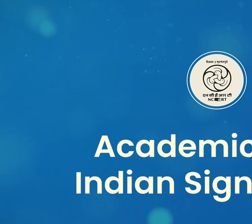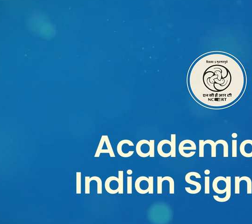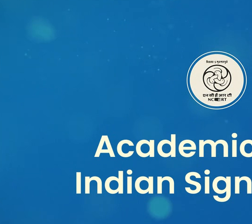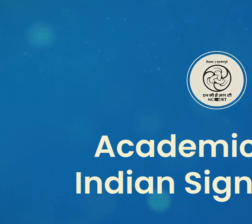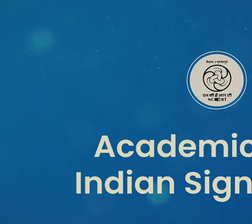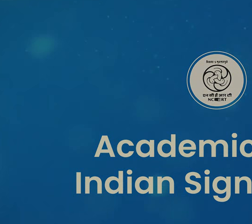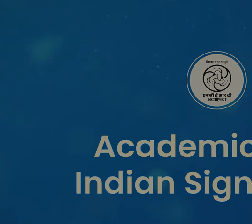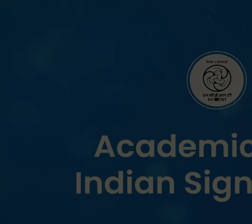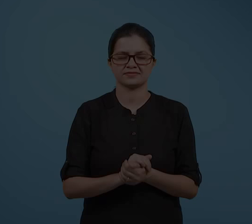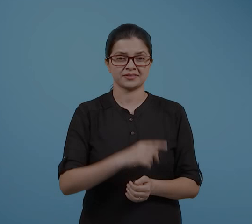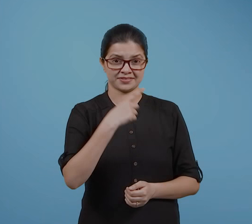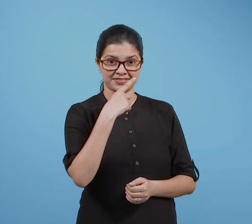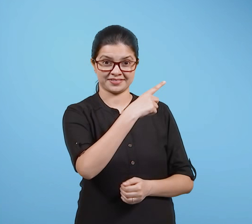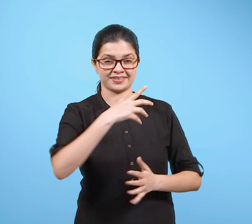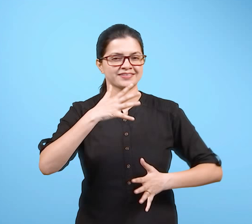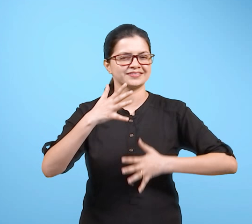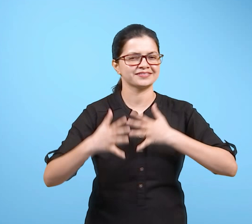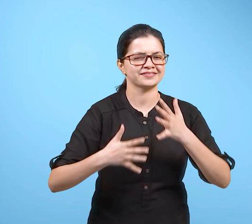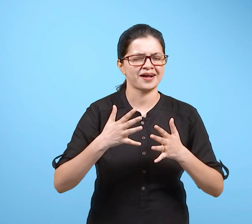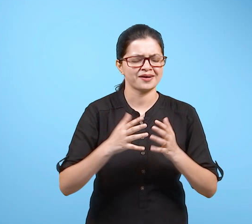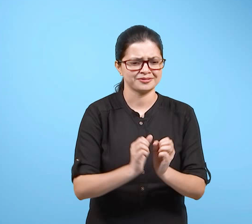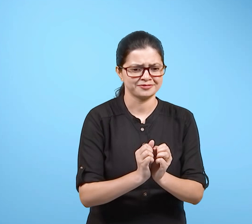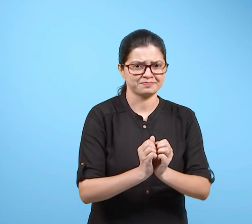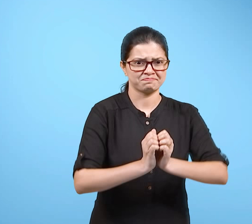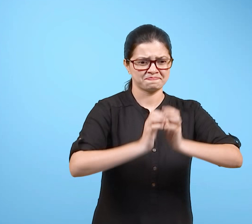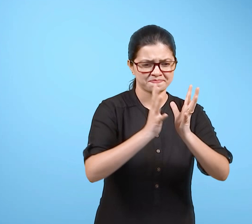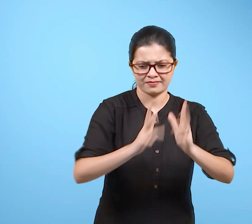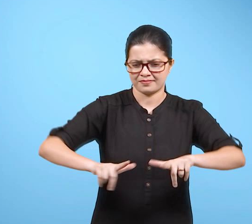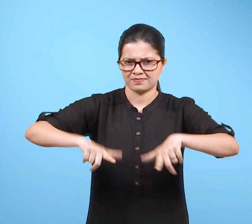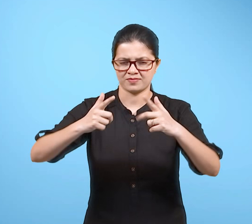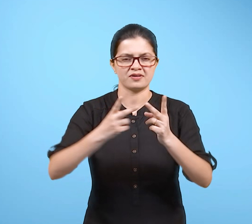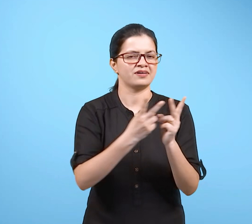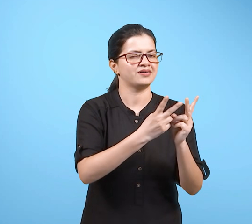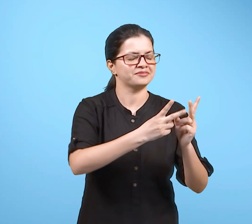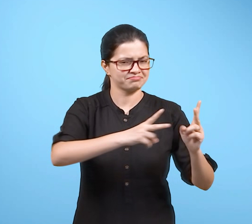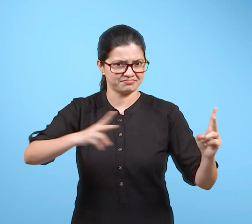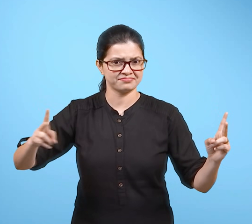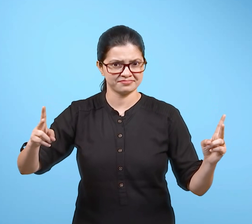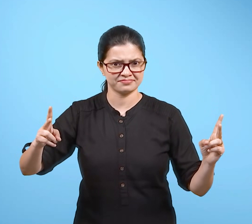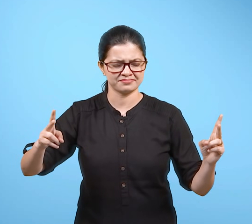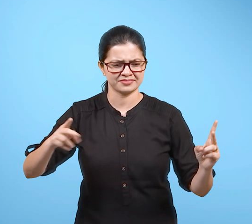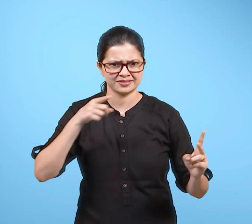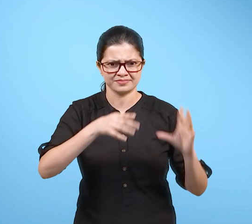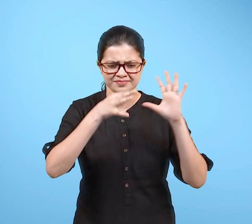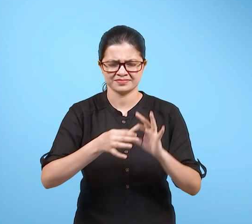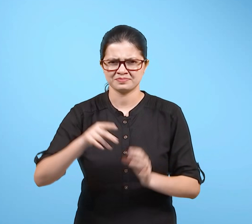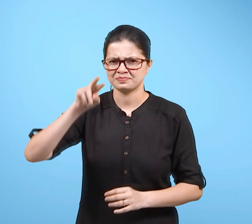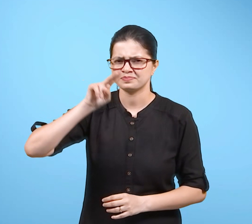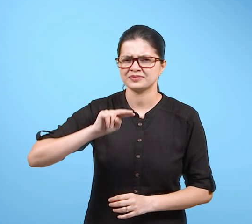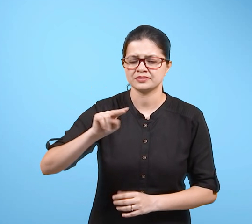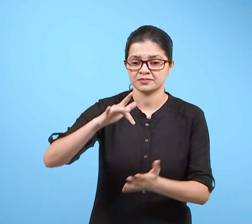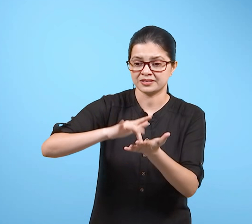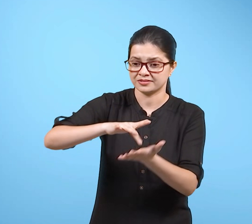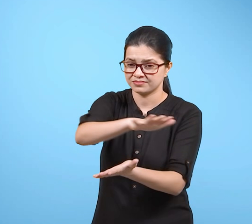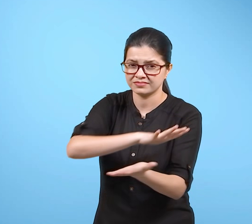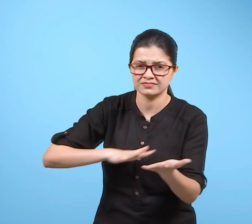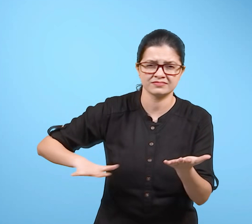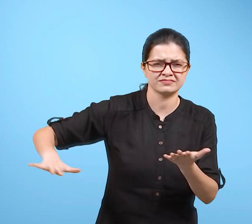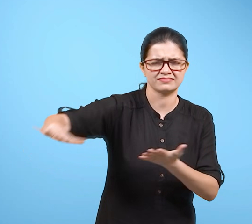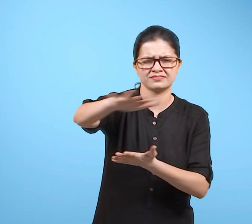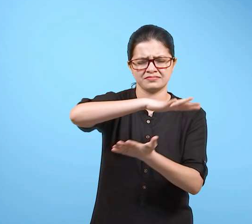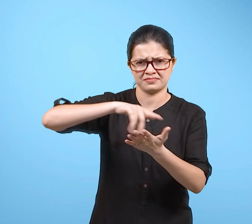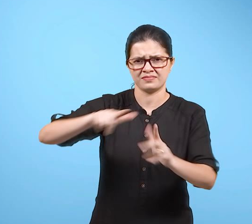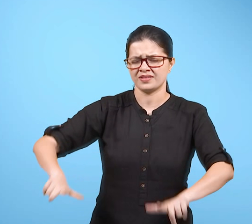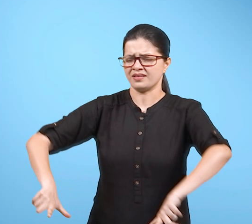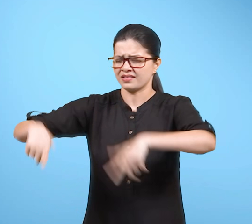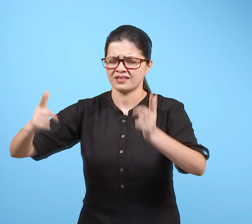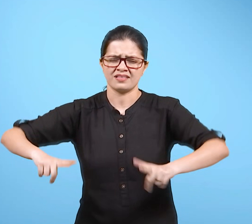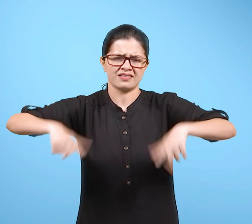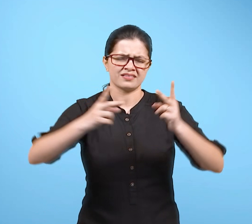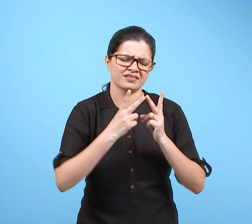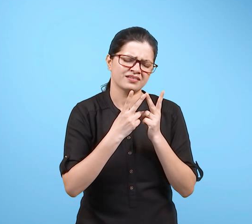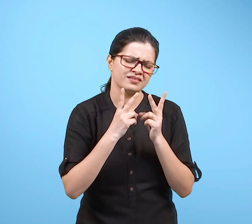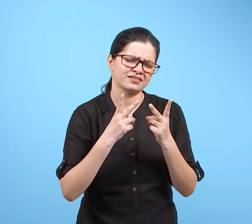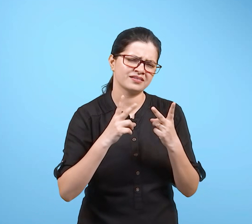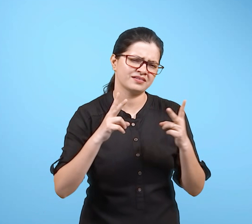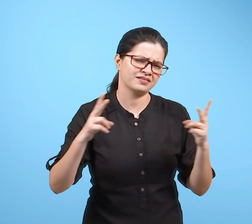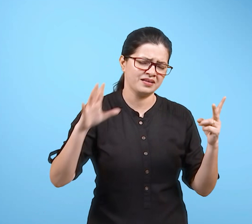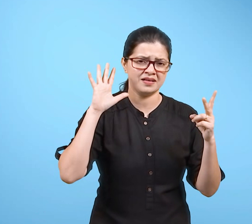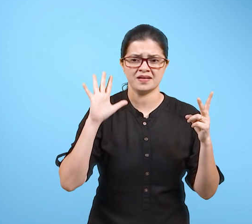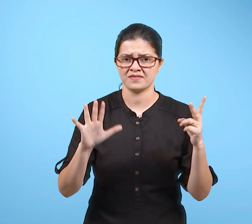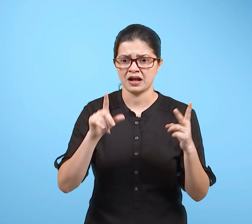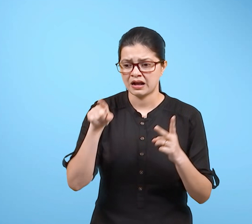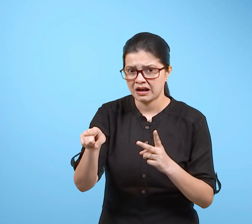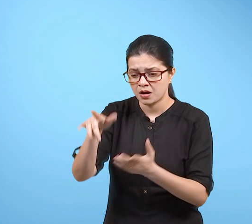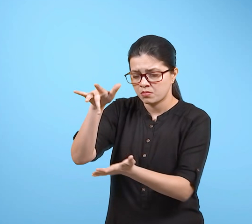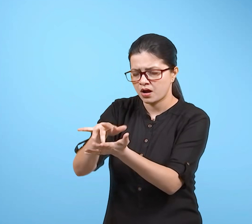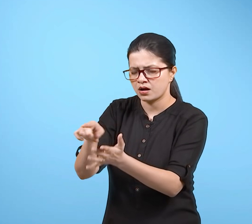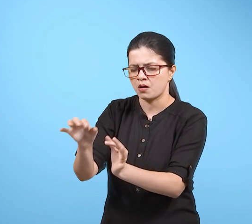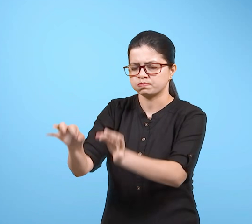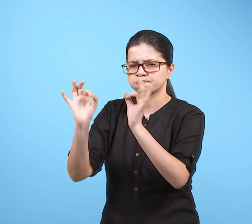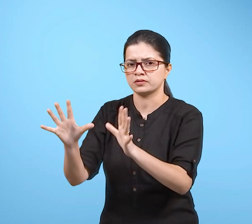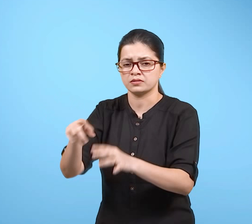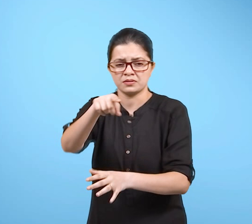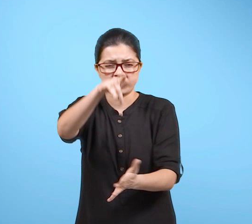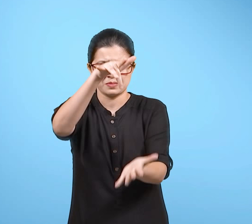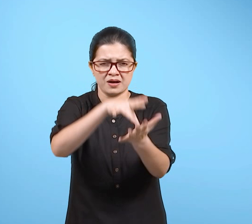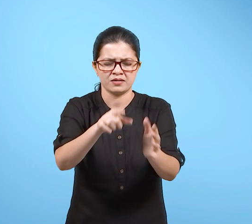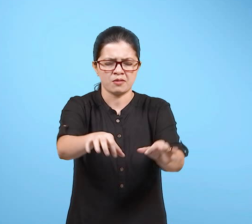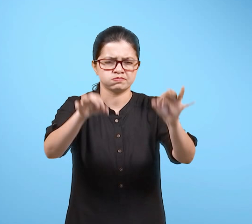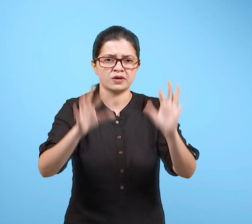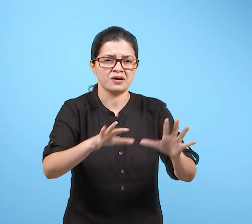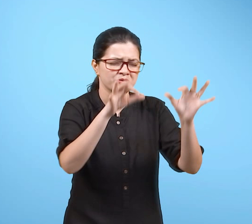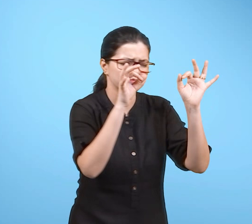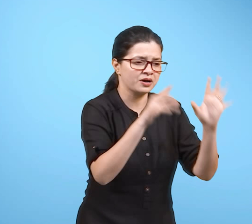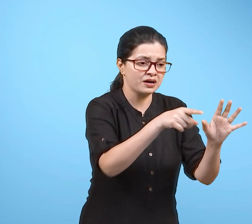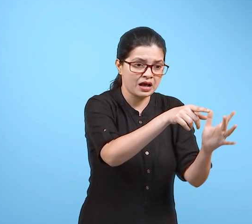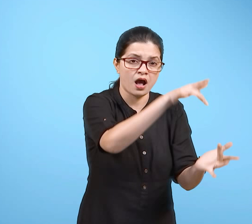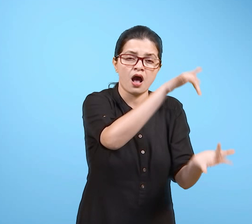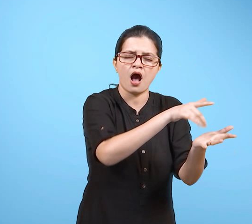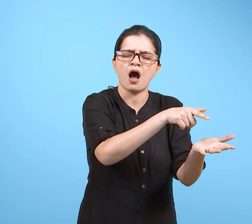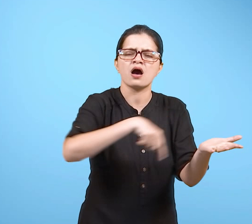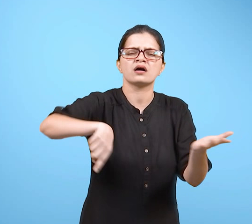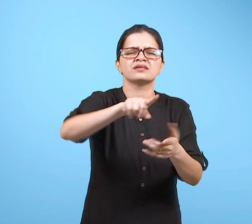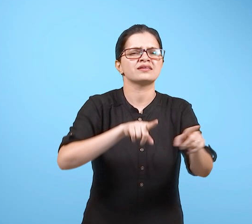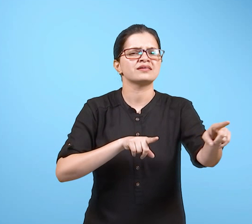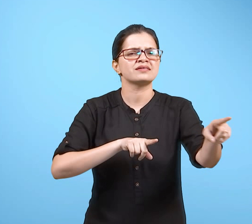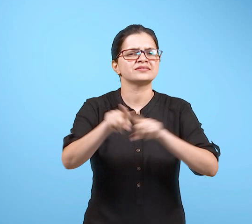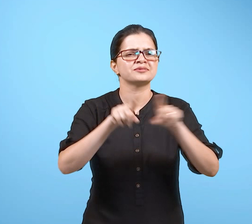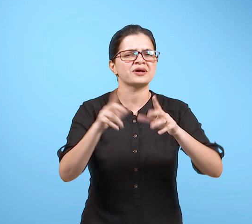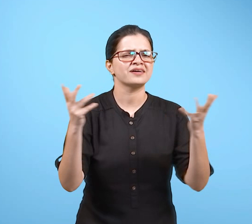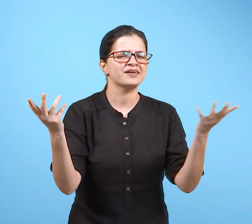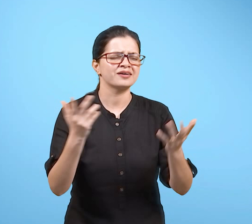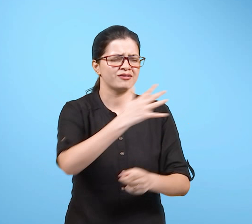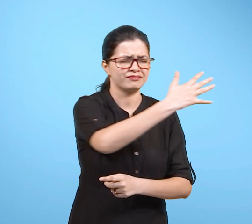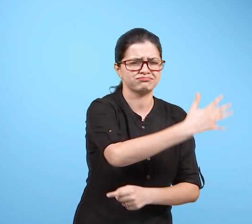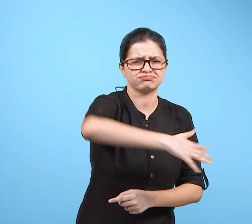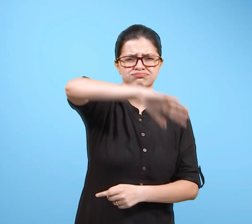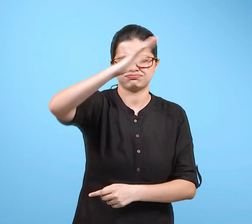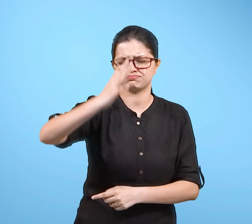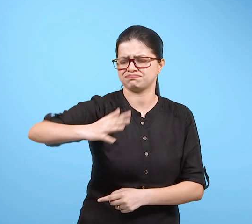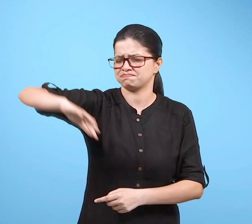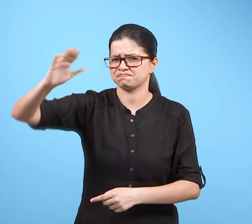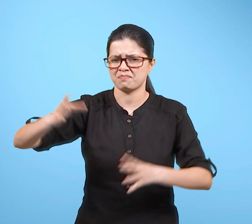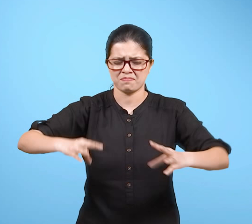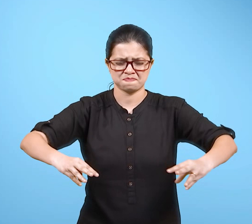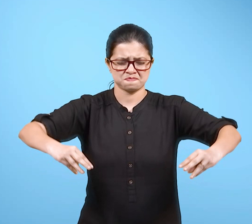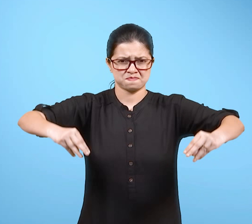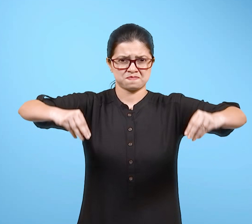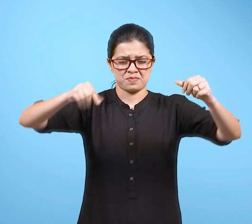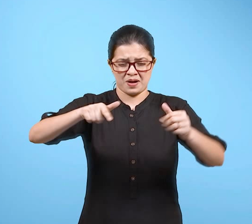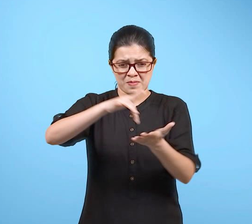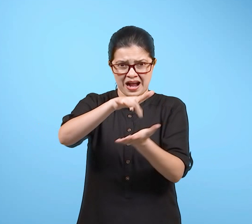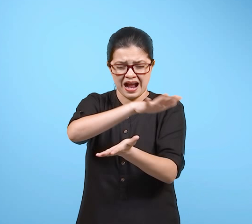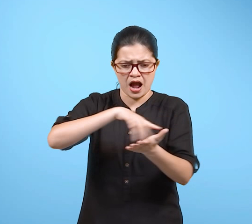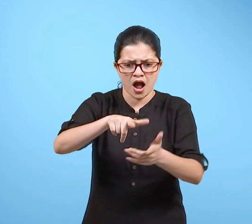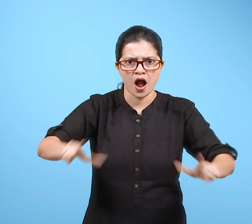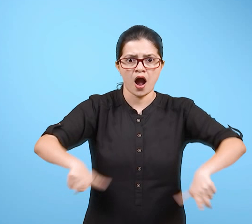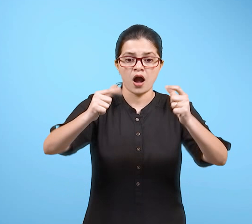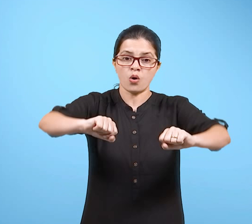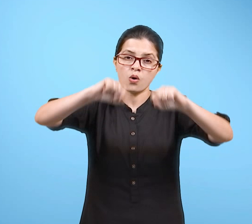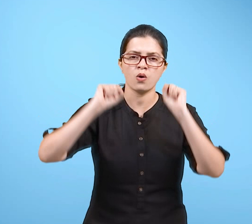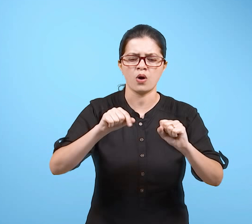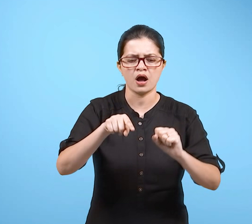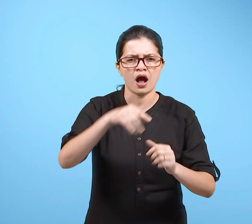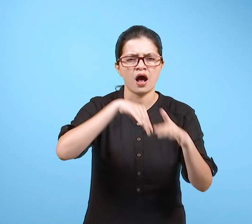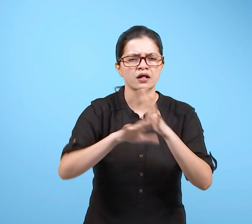Flora This sign means flora. Flora refers to the total vegetation or plant cover of a region, that is, the varieties of plants found in a particular place over a period of time. For example, the flora of the Sahara desert consists of cactus,